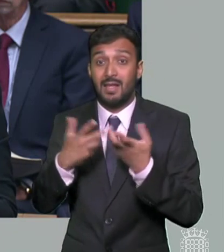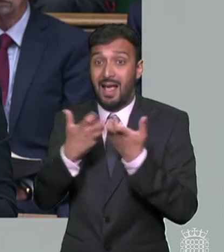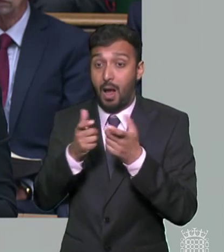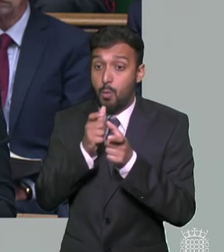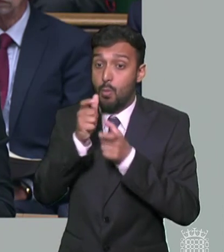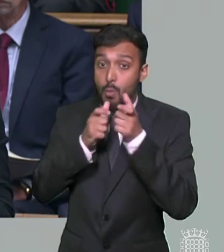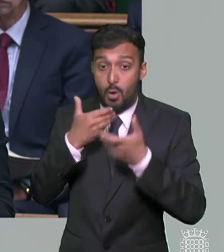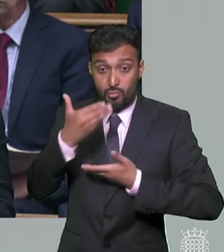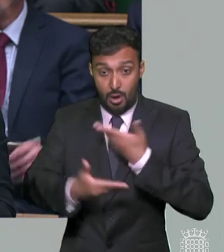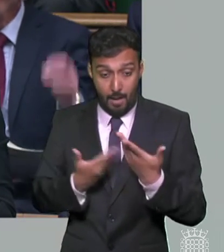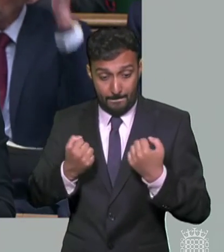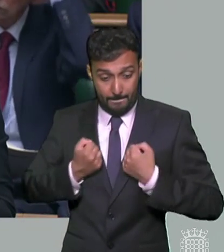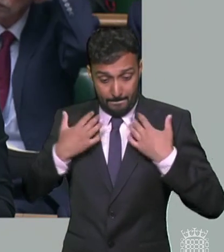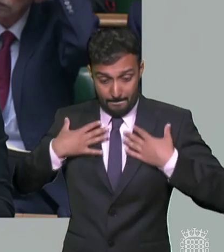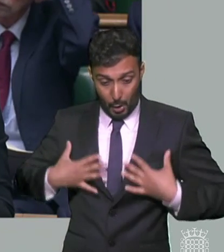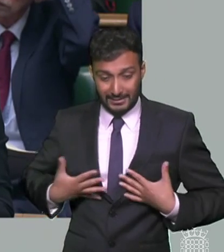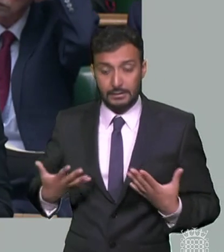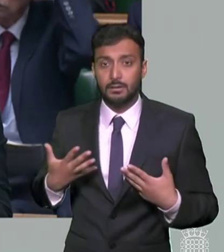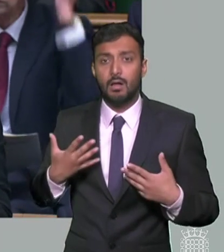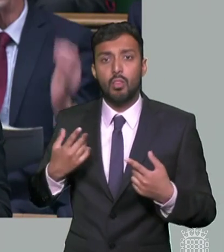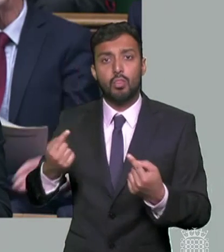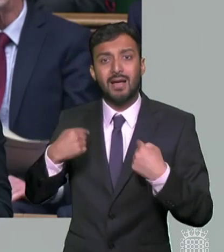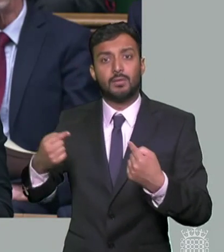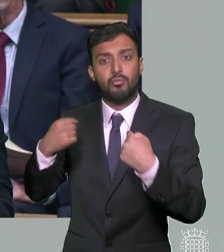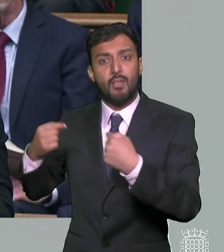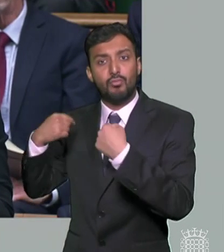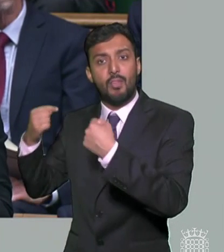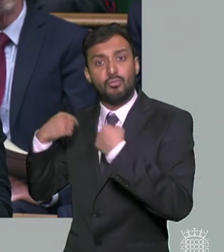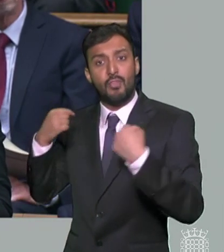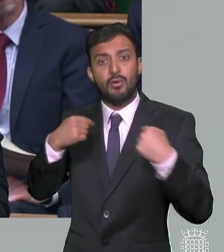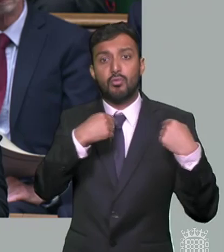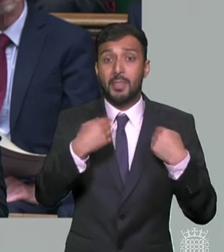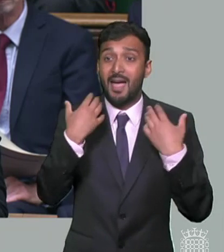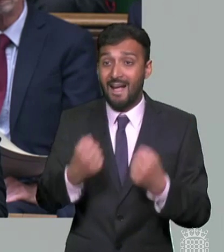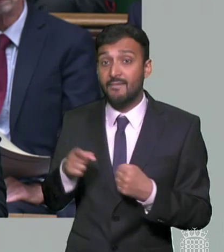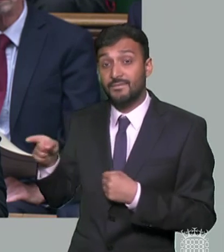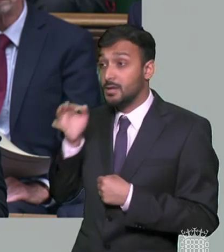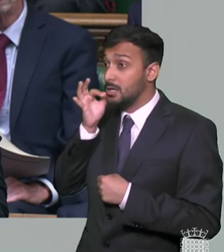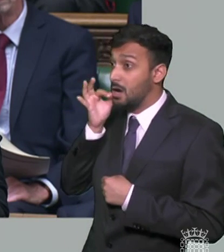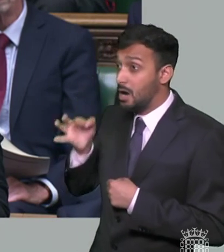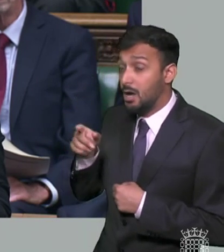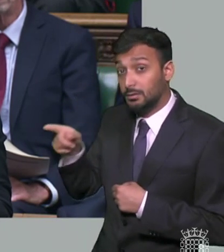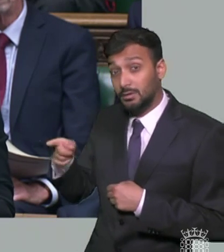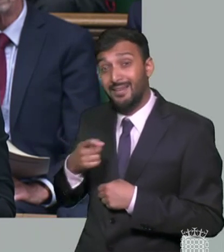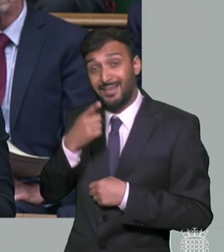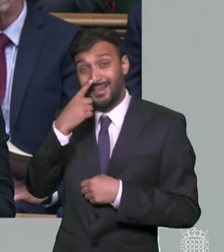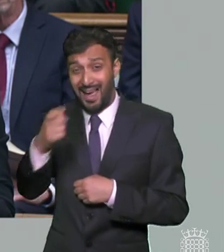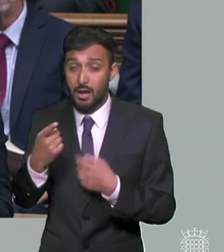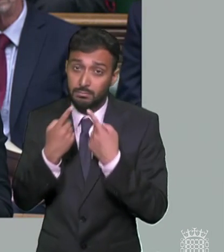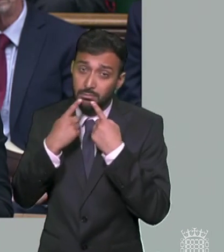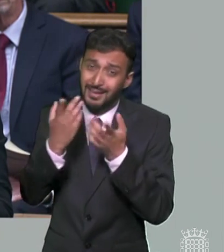Will the Deputy Prime Minister send a clear signal, as some of his Cabinet colleagues have done this week, that Britain respects the rights of women?